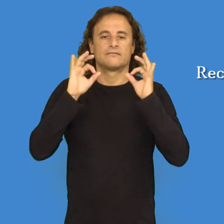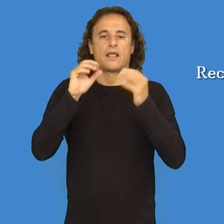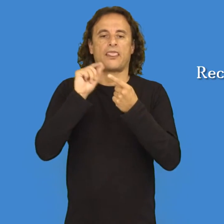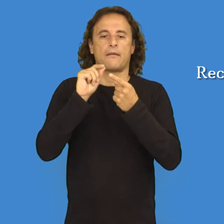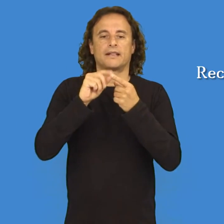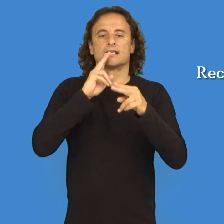diabetes